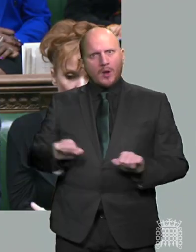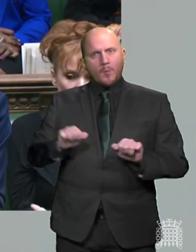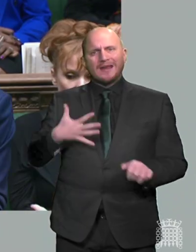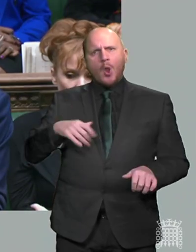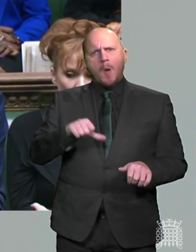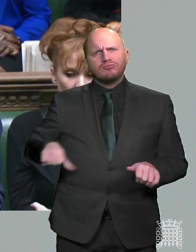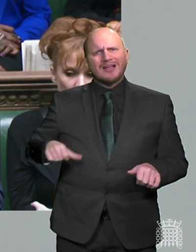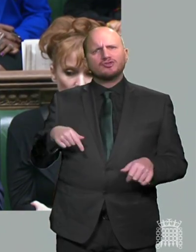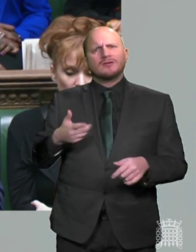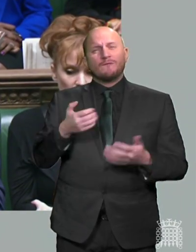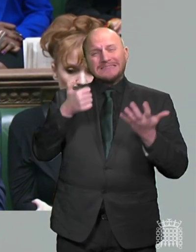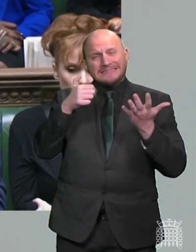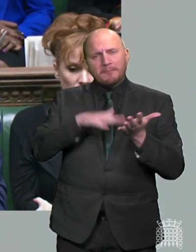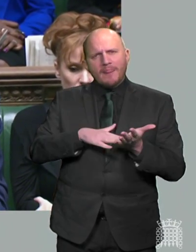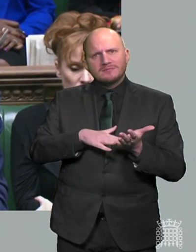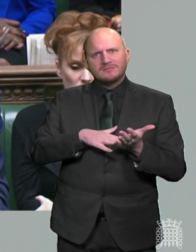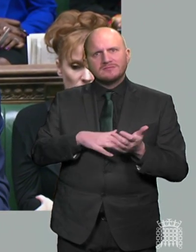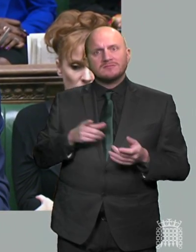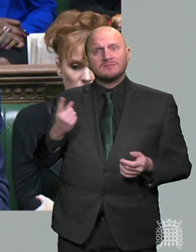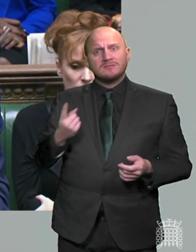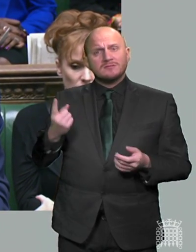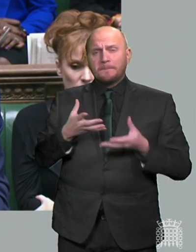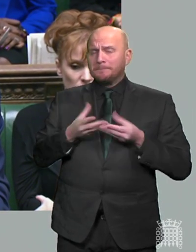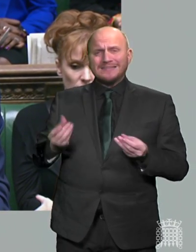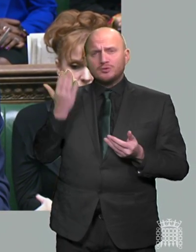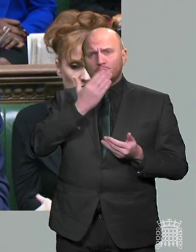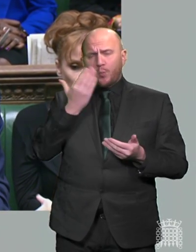He is in so much pain that he has been off school since then.